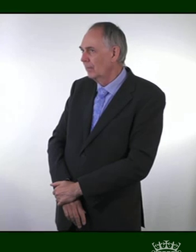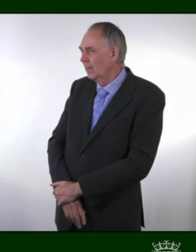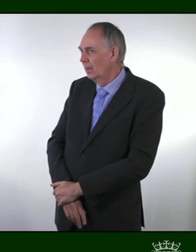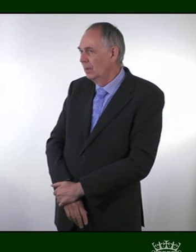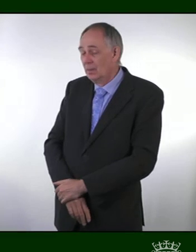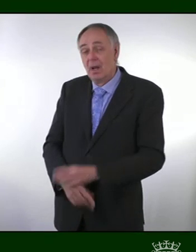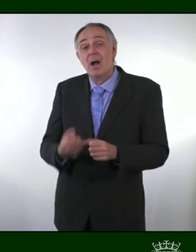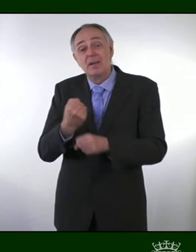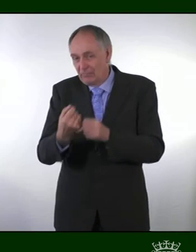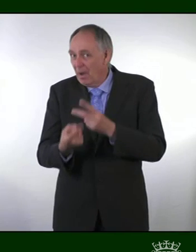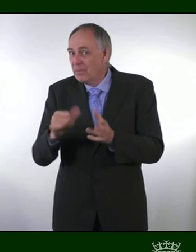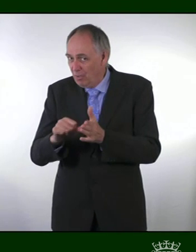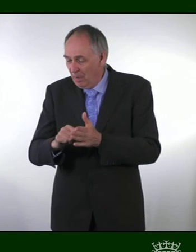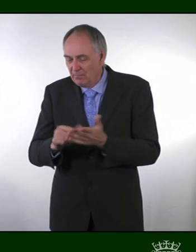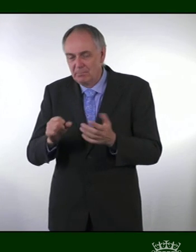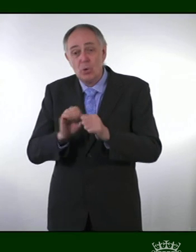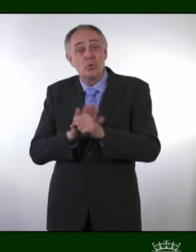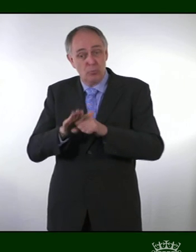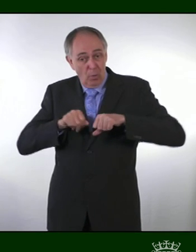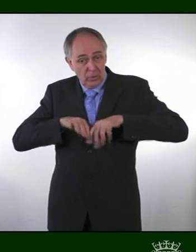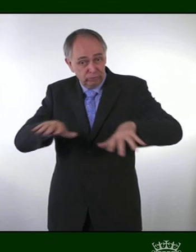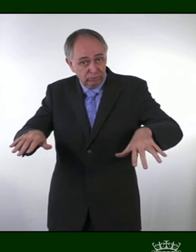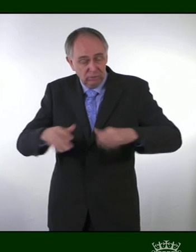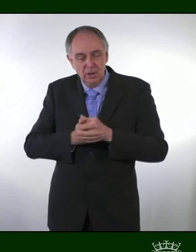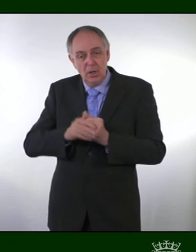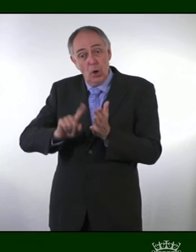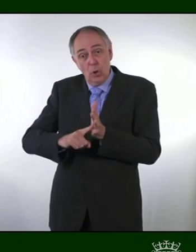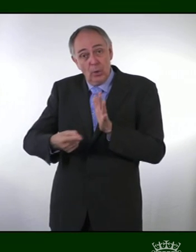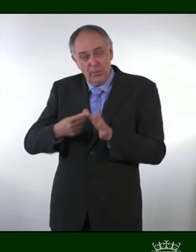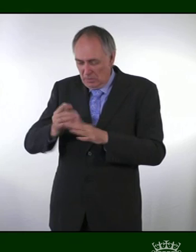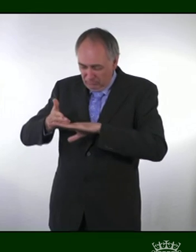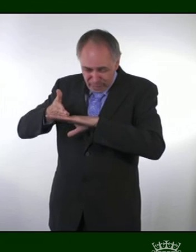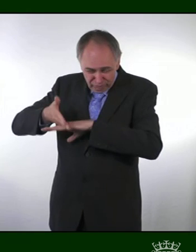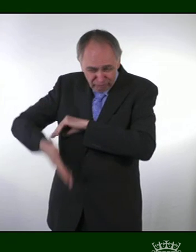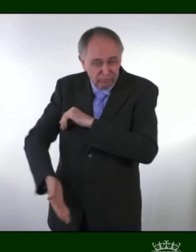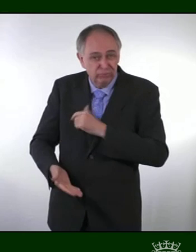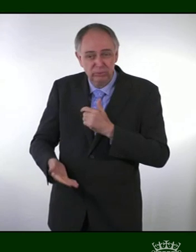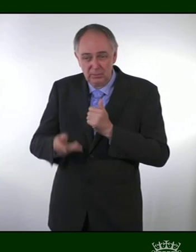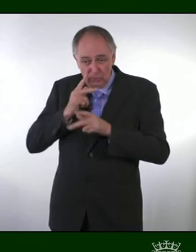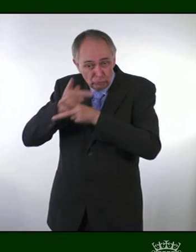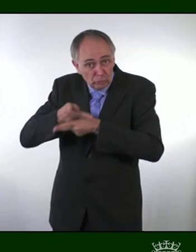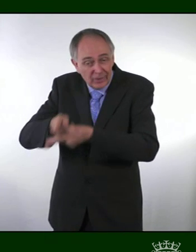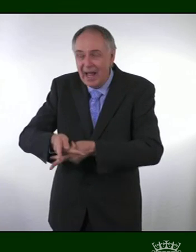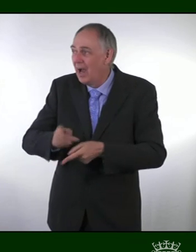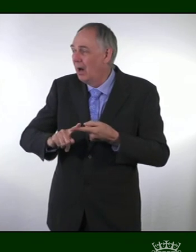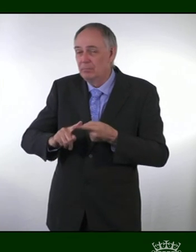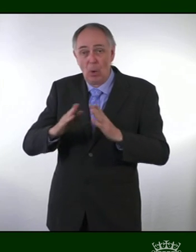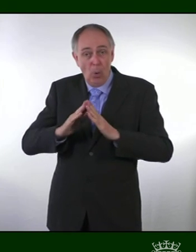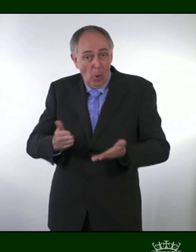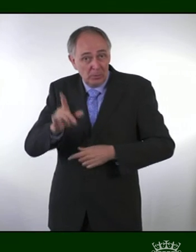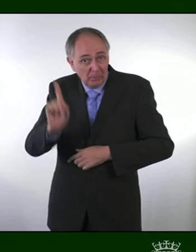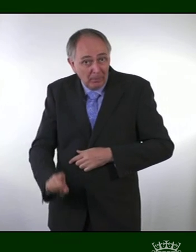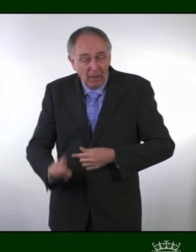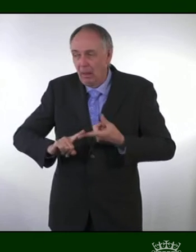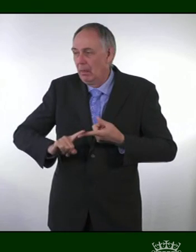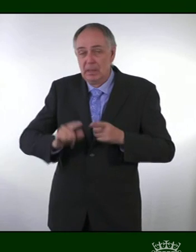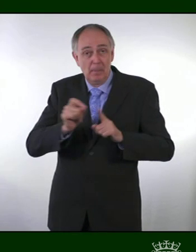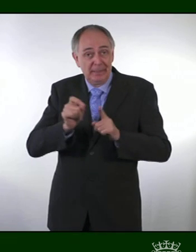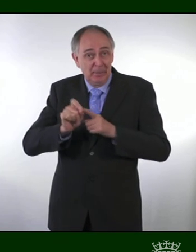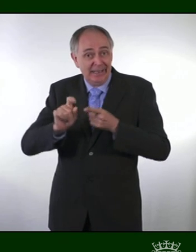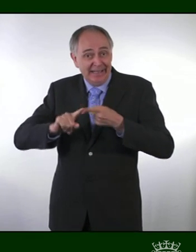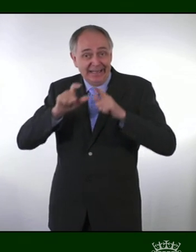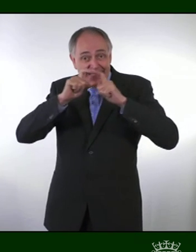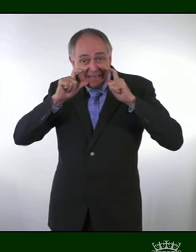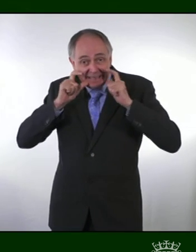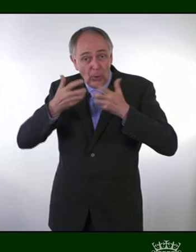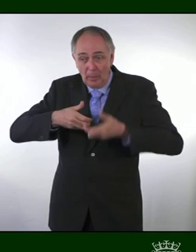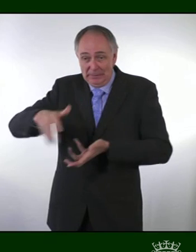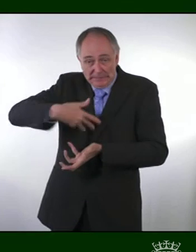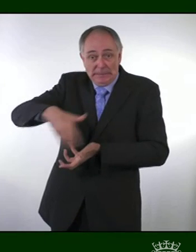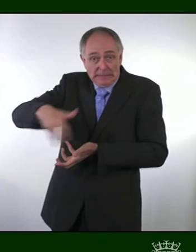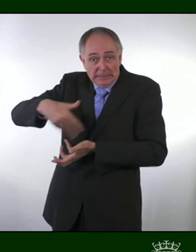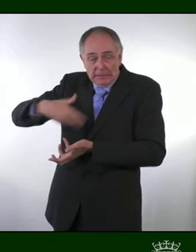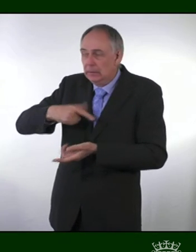During the pandemic, local authorities have been working flat out on social care, homelessness, obtaining protective equipment for the frontline, and delivering food and essential supplies.